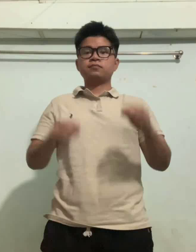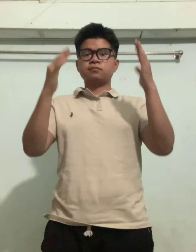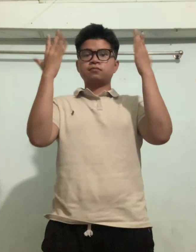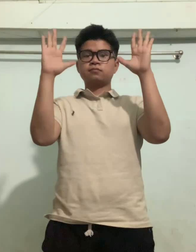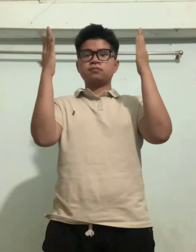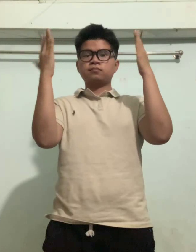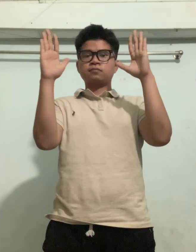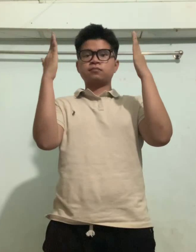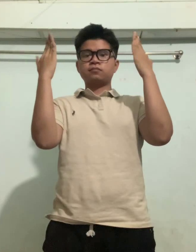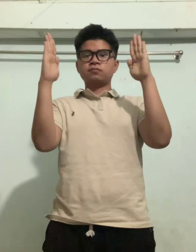vo tay